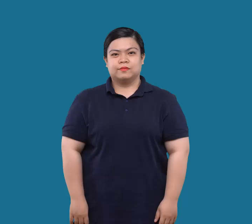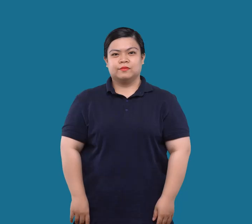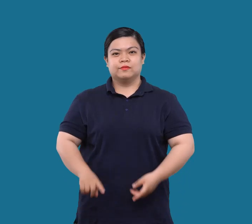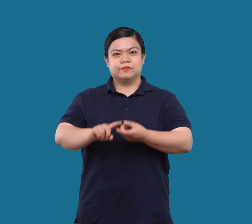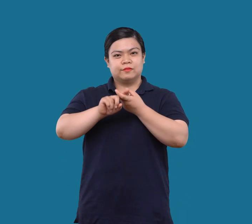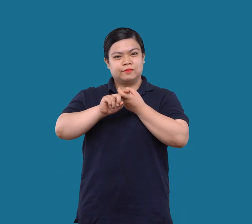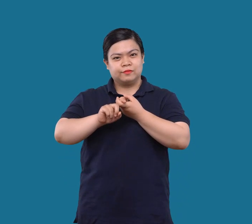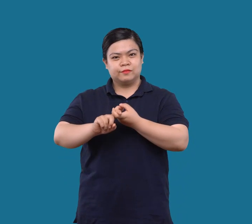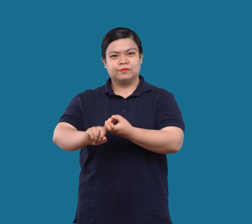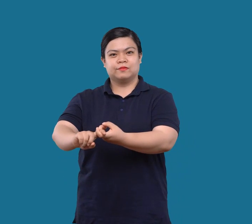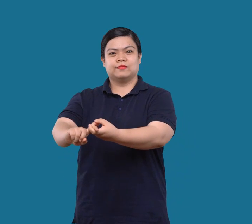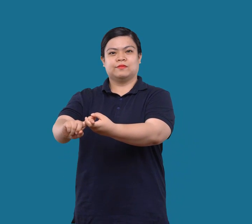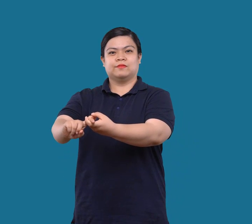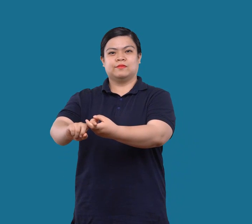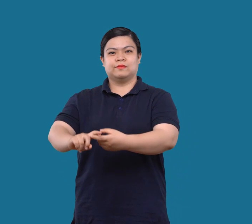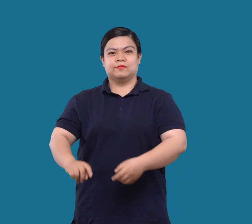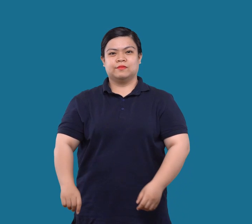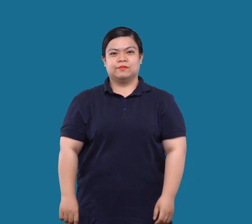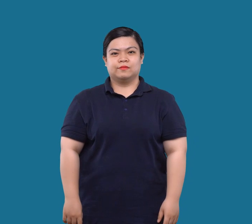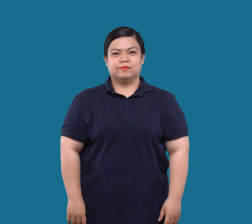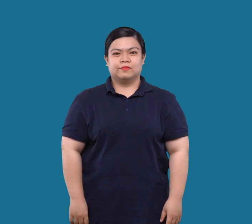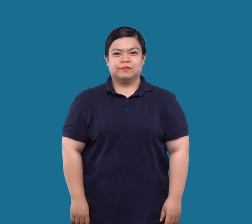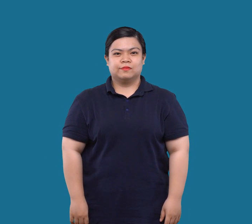đèo Hải Vân